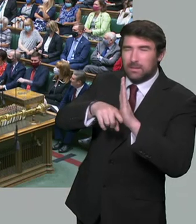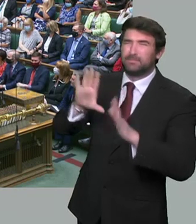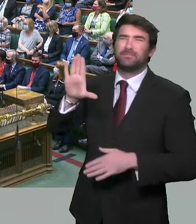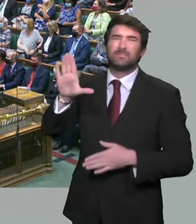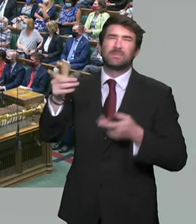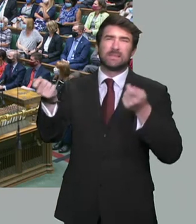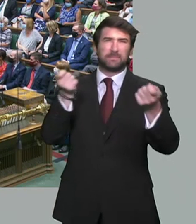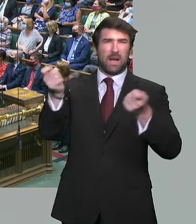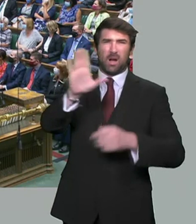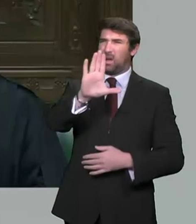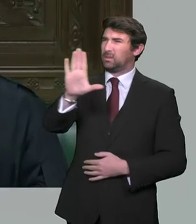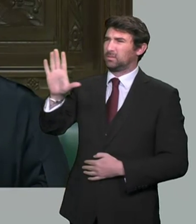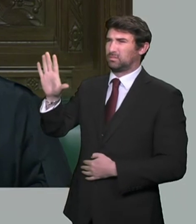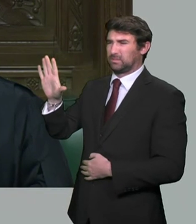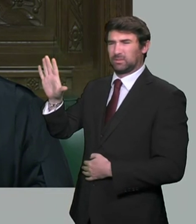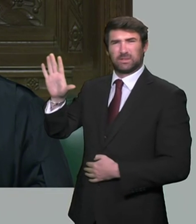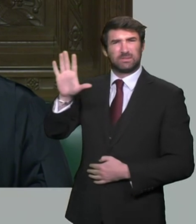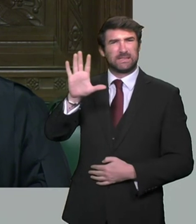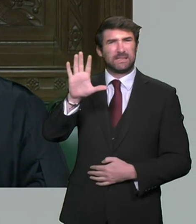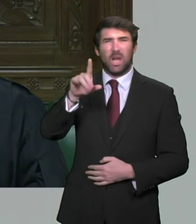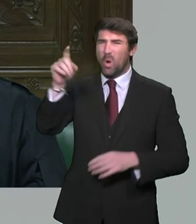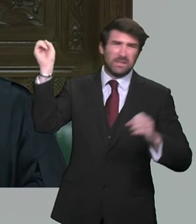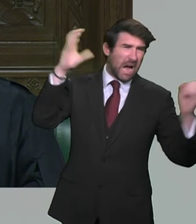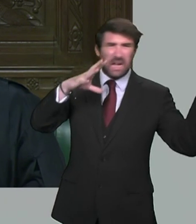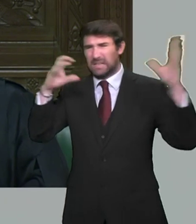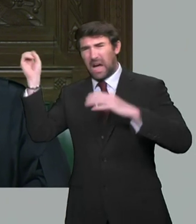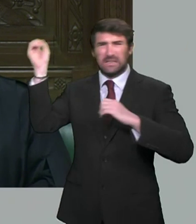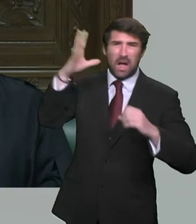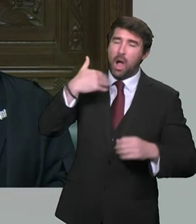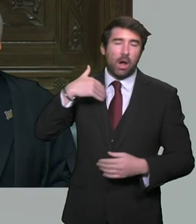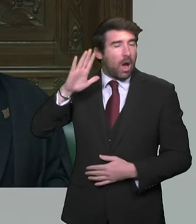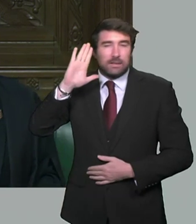Order. If you do not want to hear the Prime Minister, I certainly do, and I cannot hear him.